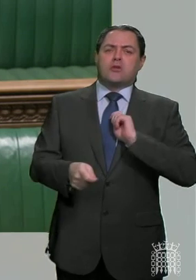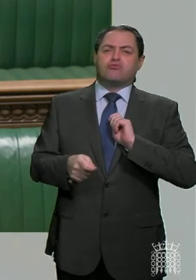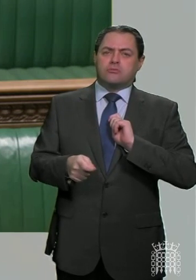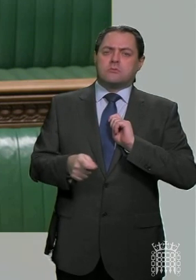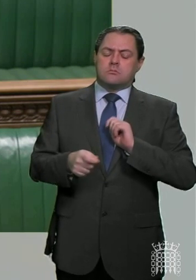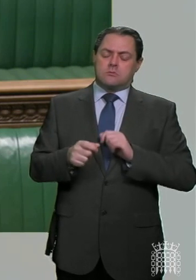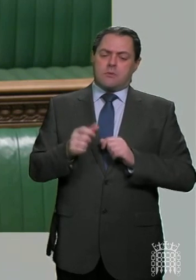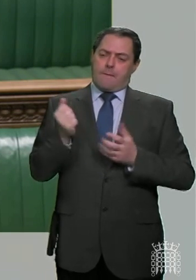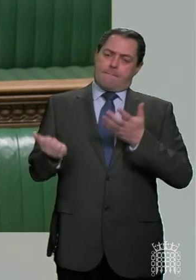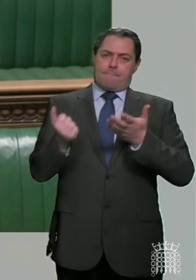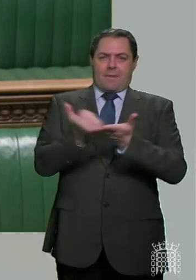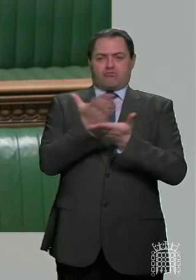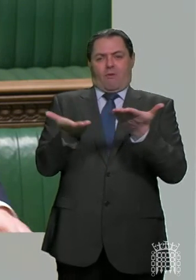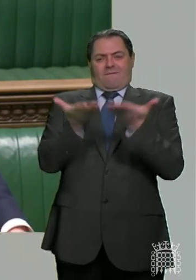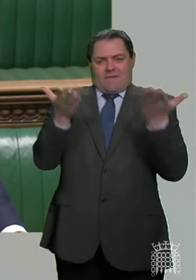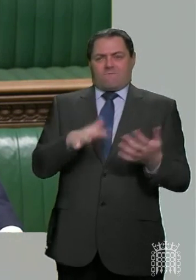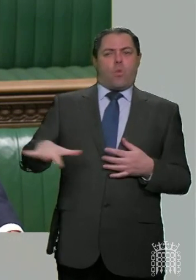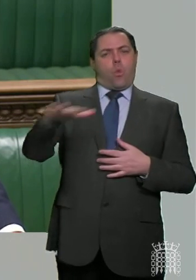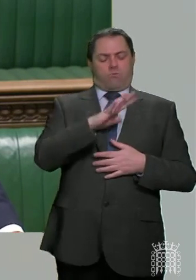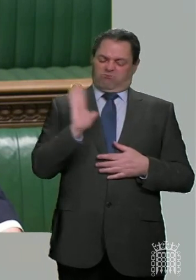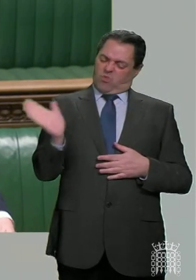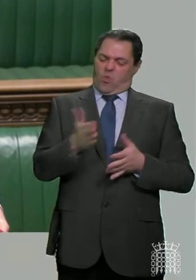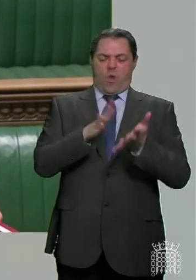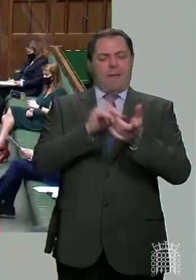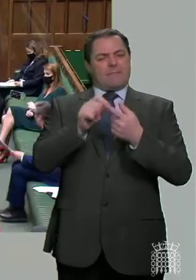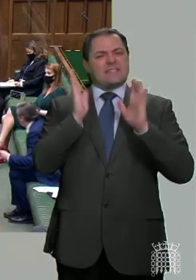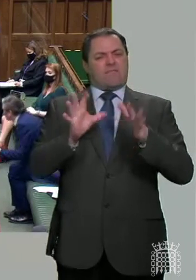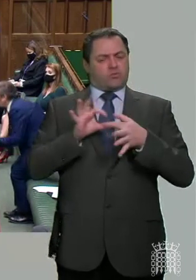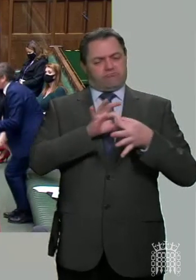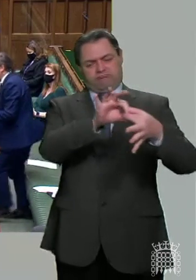That is what I believe all politicians must now work together to achieve.